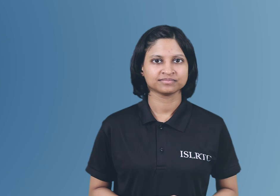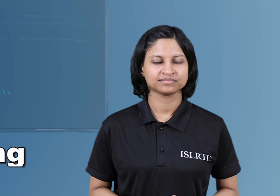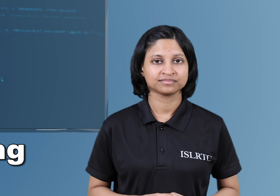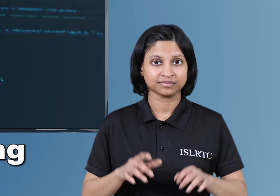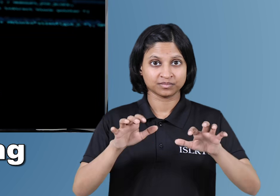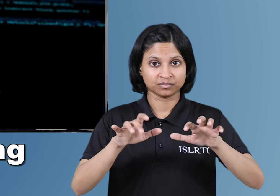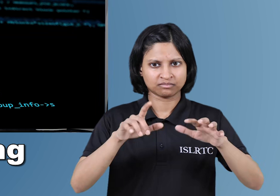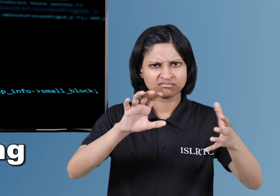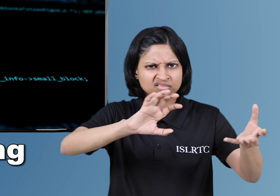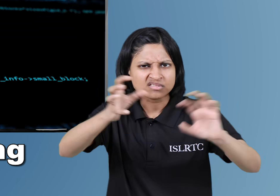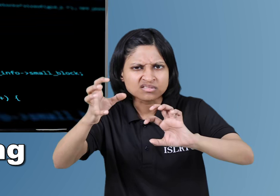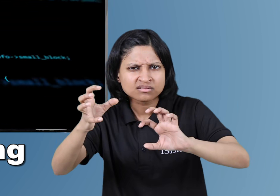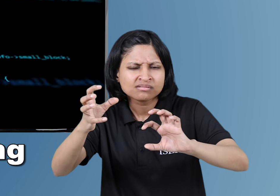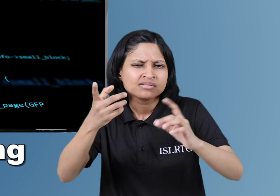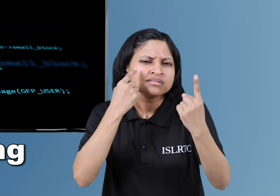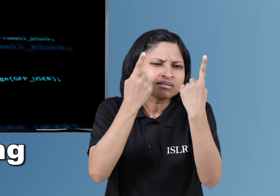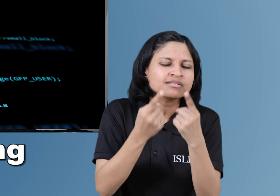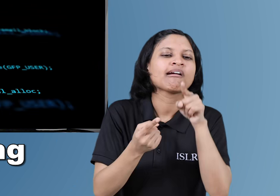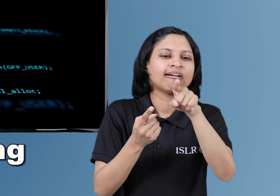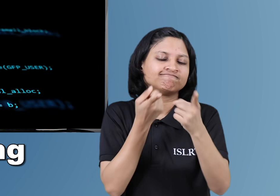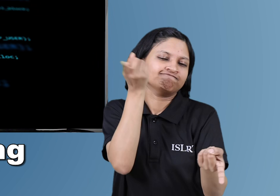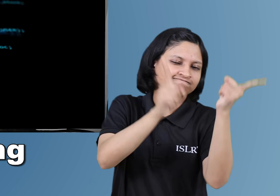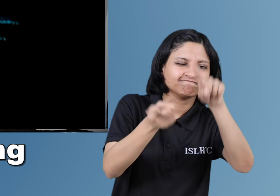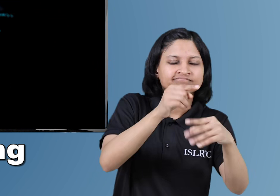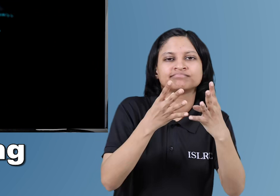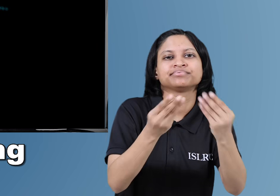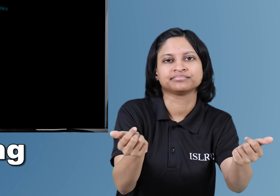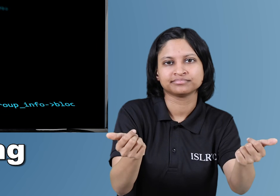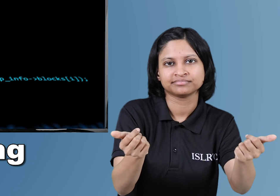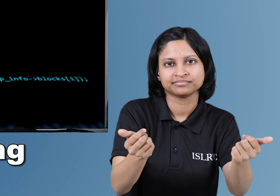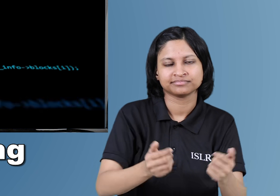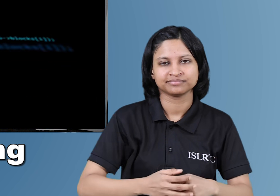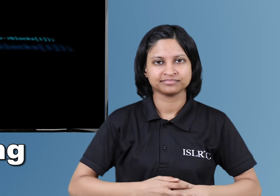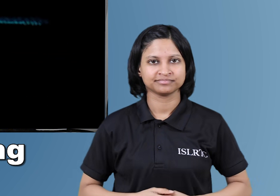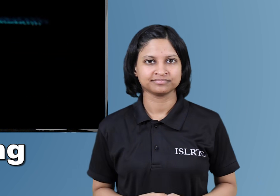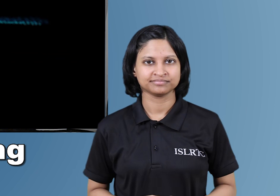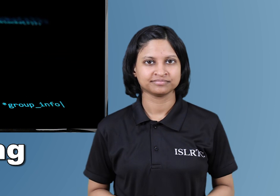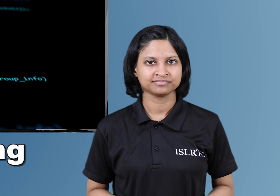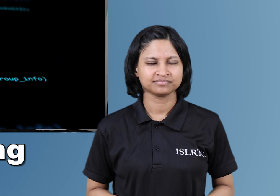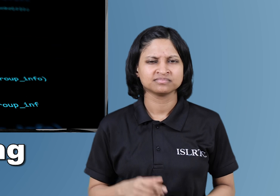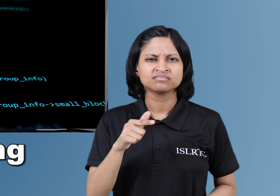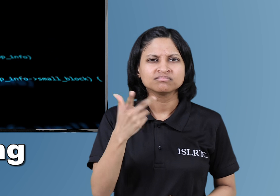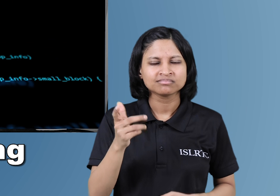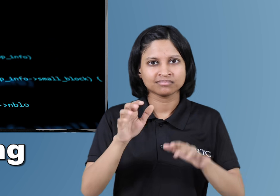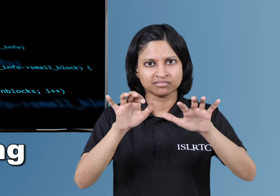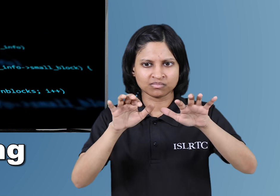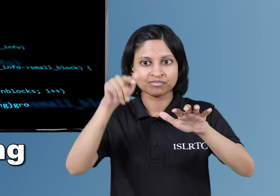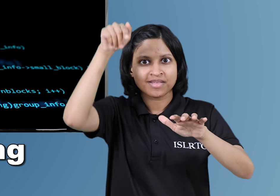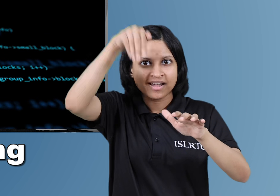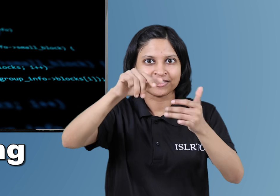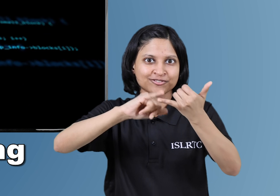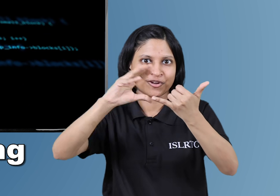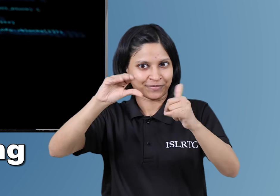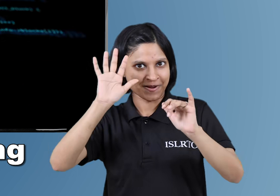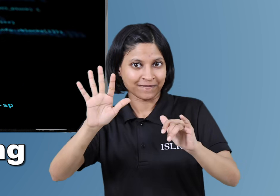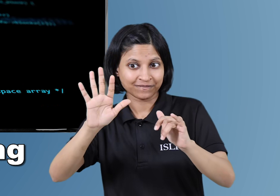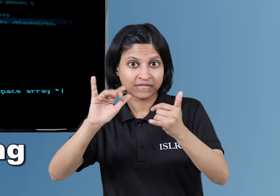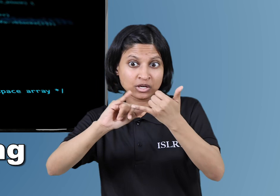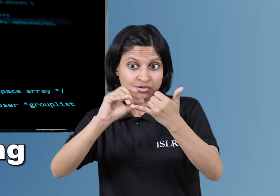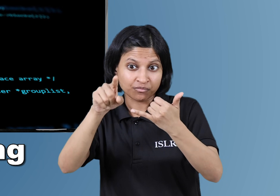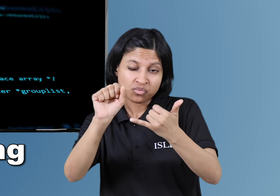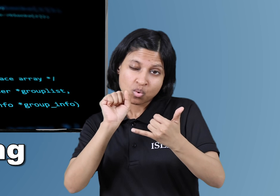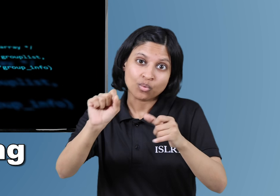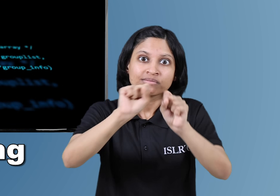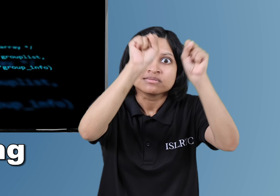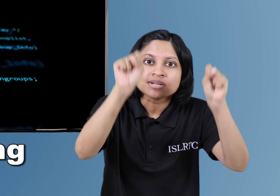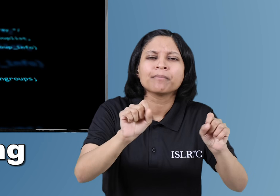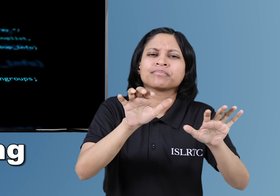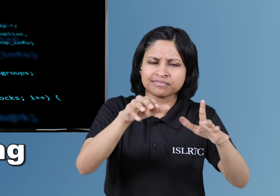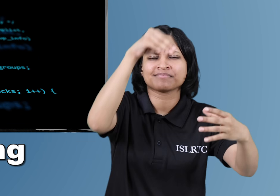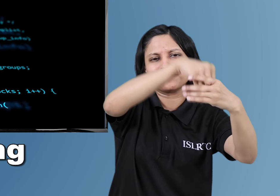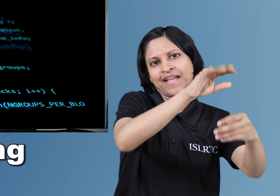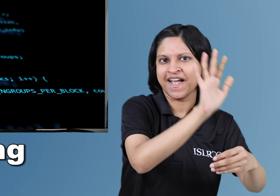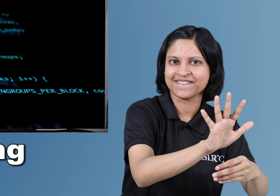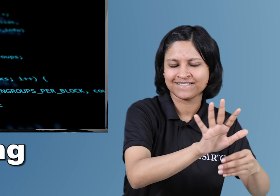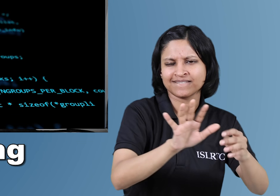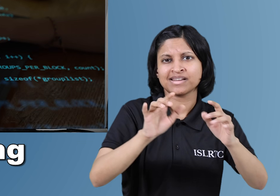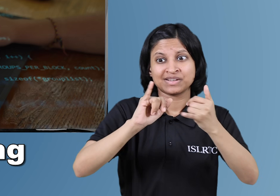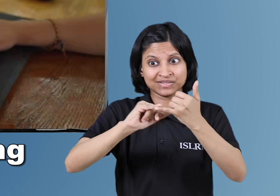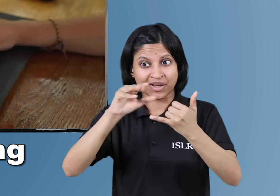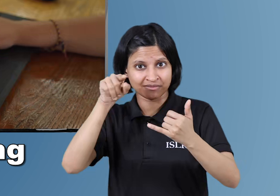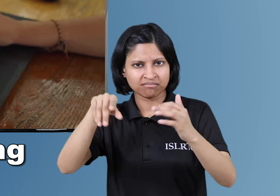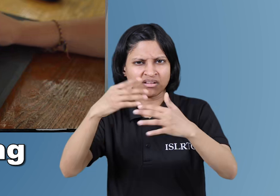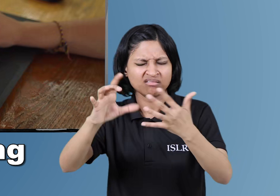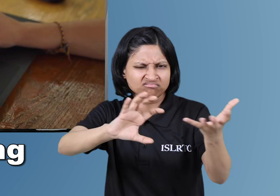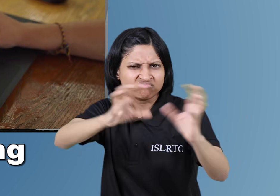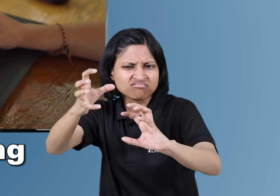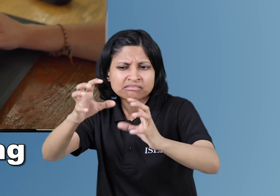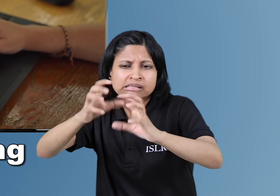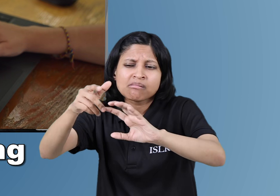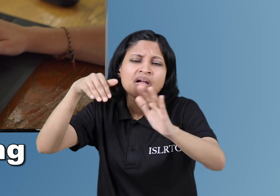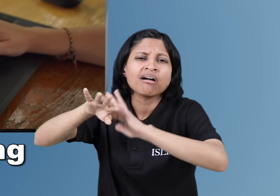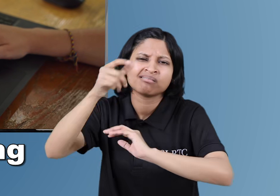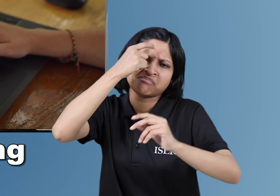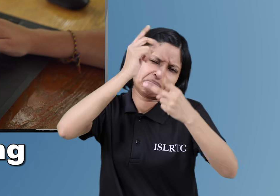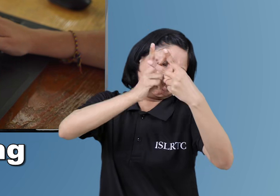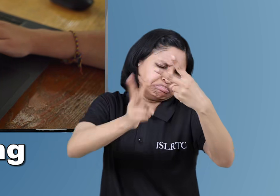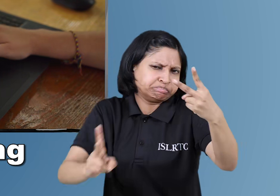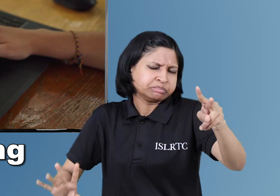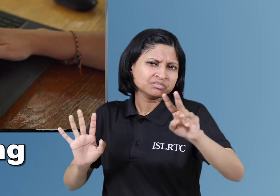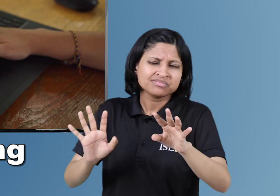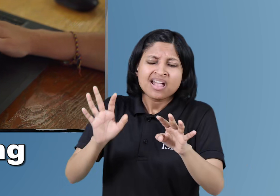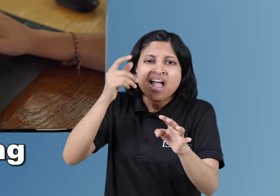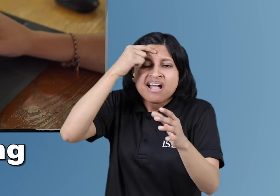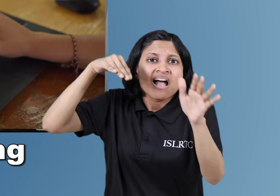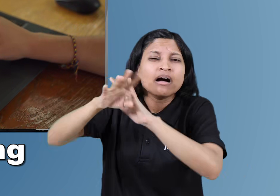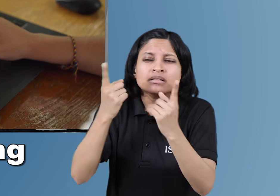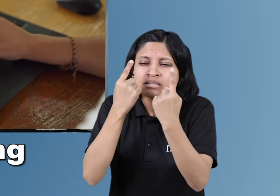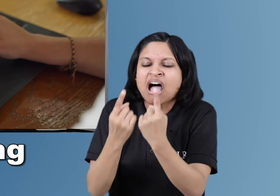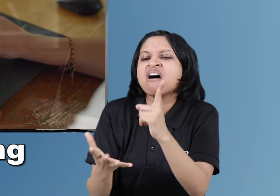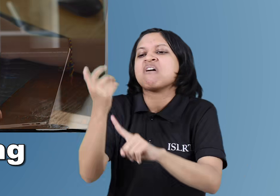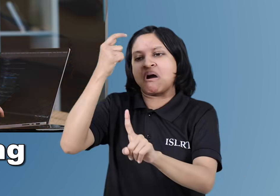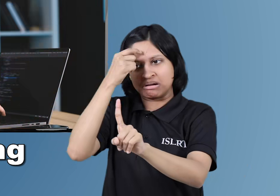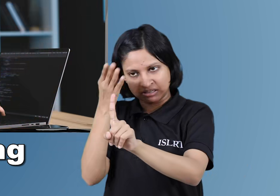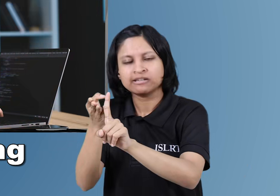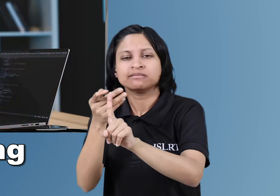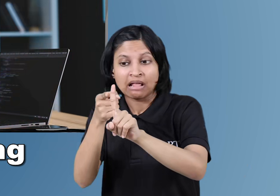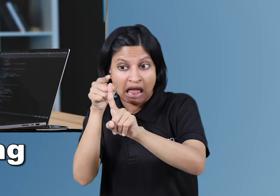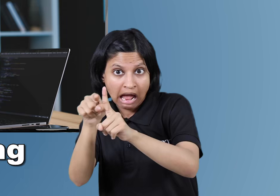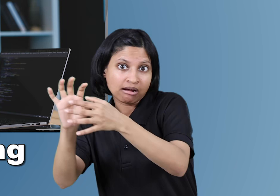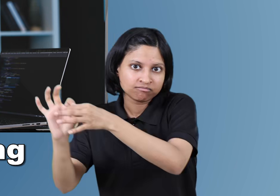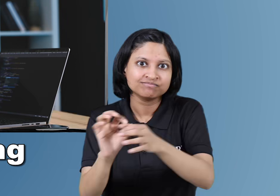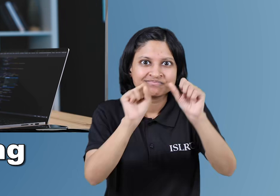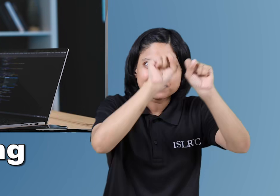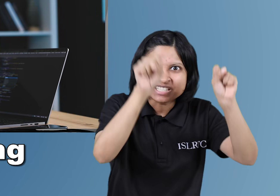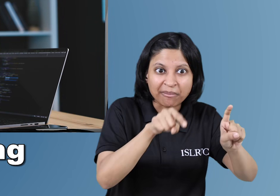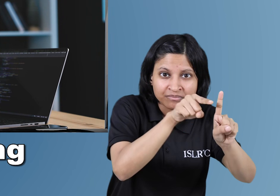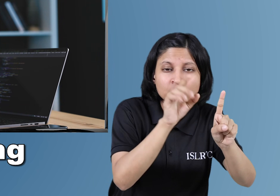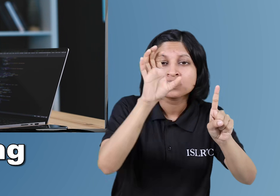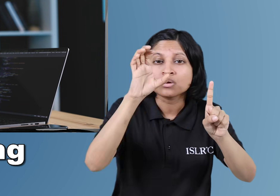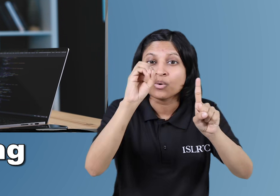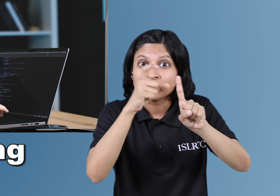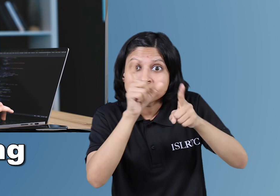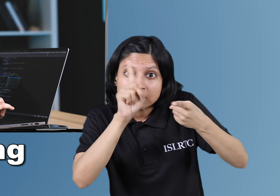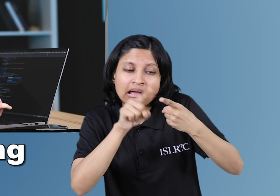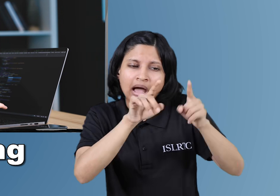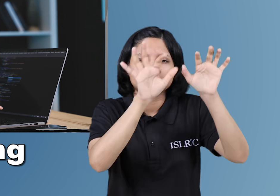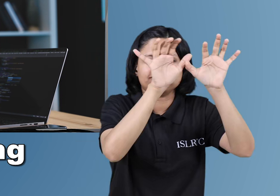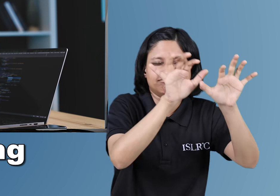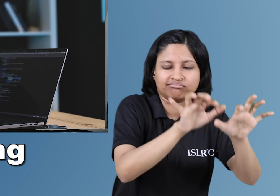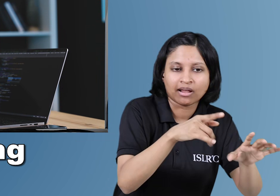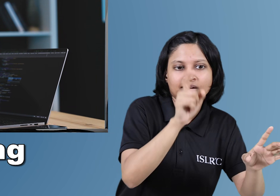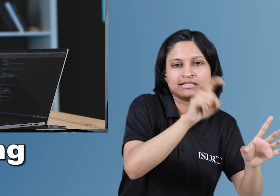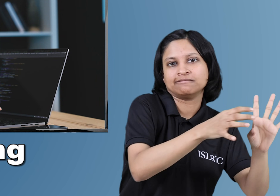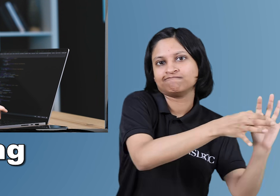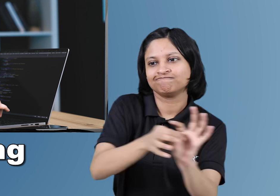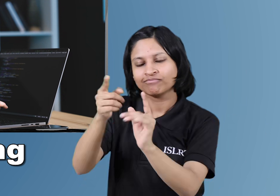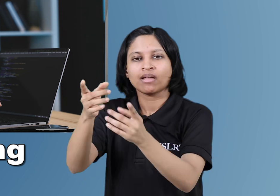Debugging The process of checking and resolving errors or problems in software. If the software has bugs, developers examine and modify the code to fix these issues.